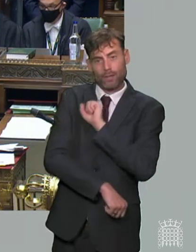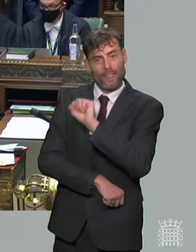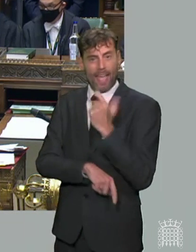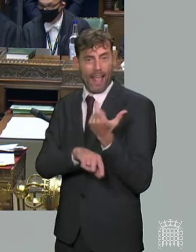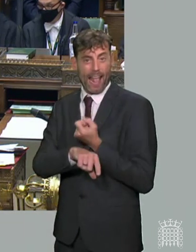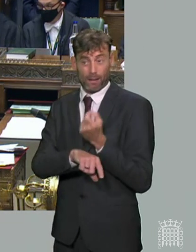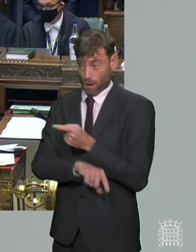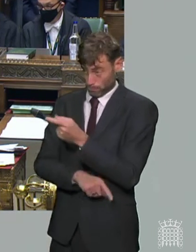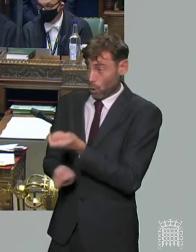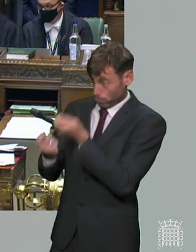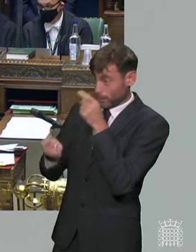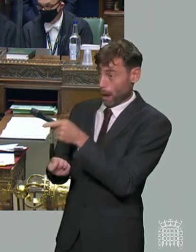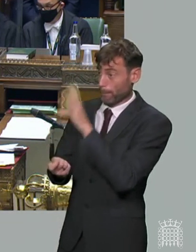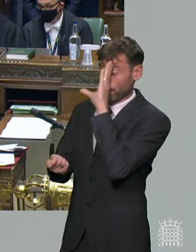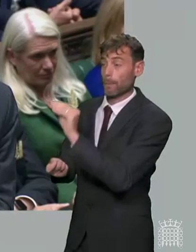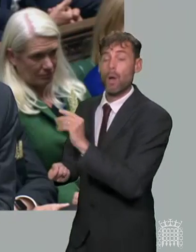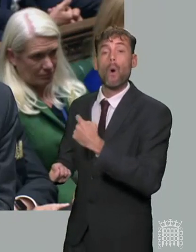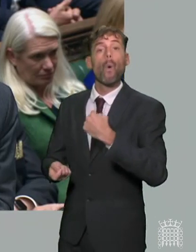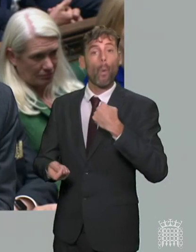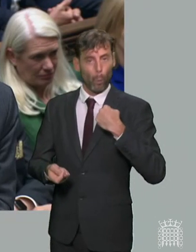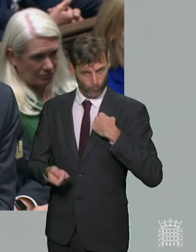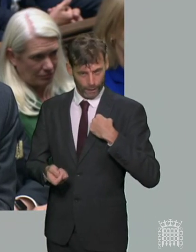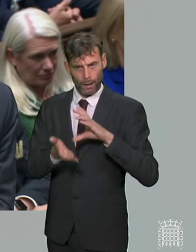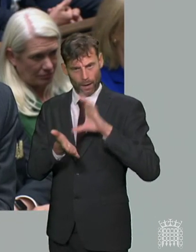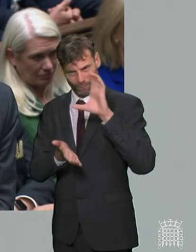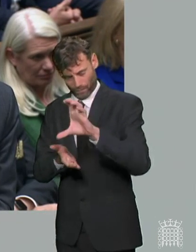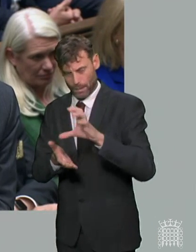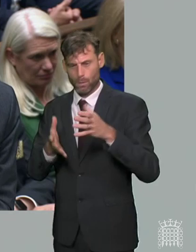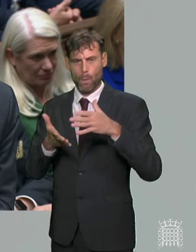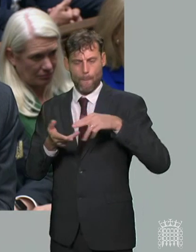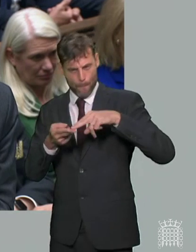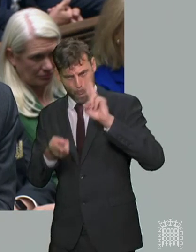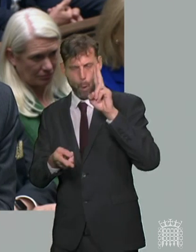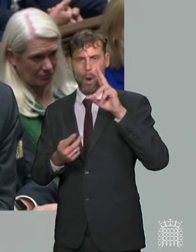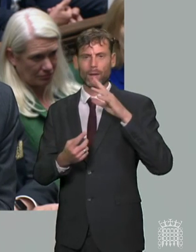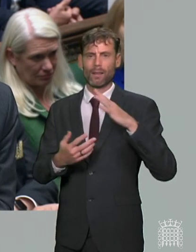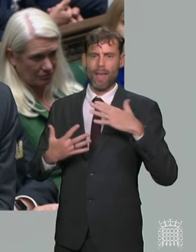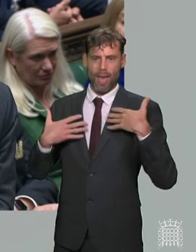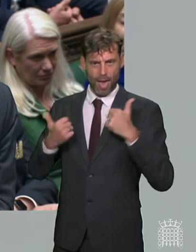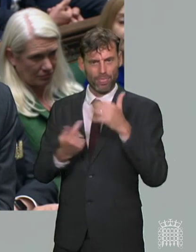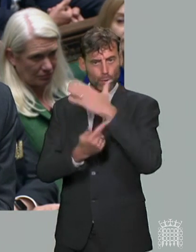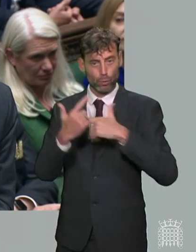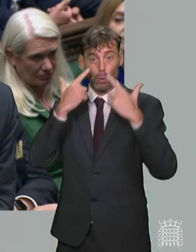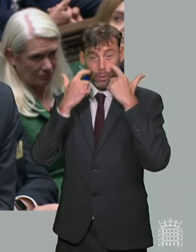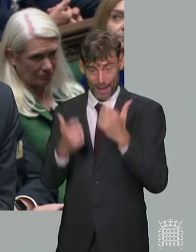We are investing massively in health and social care up and down the country.